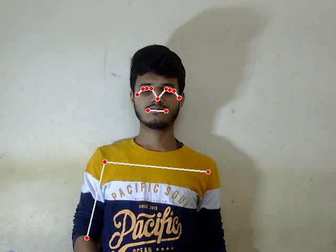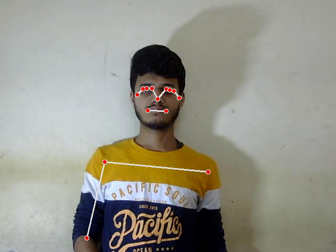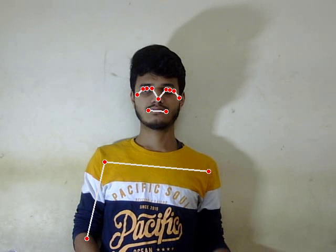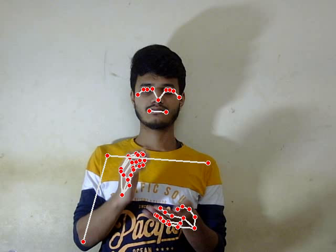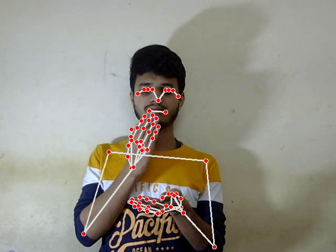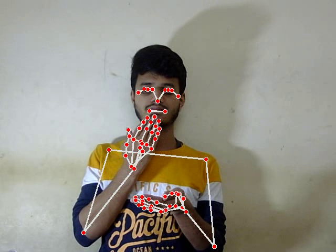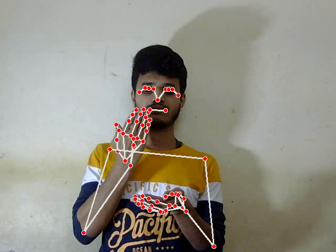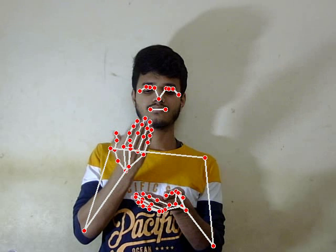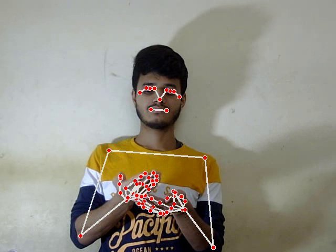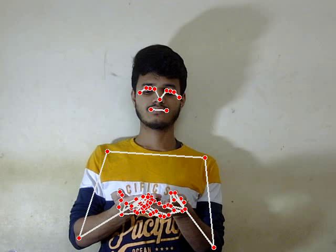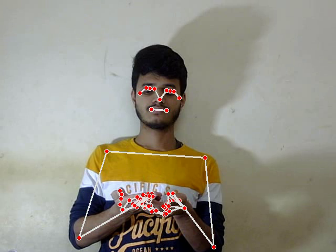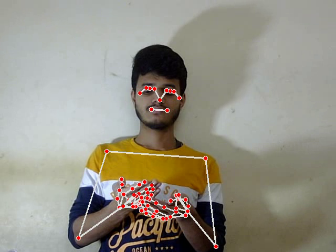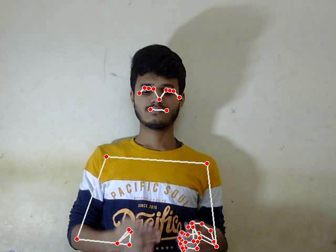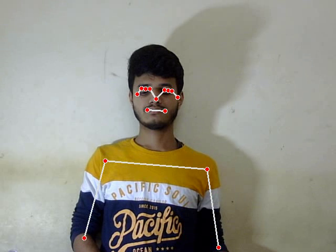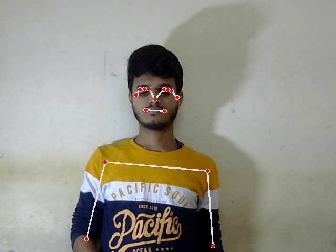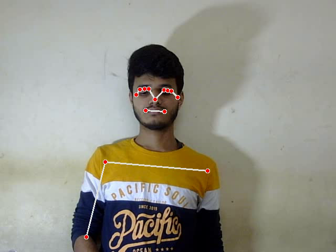good